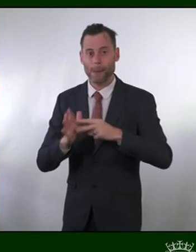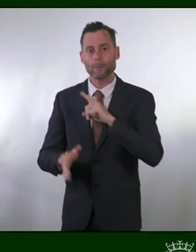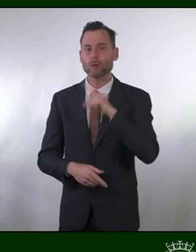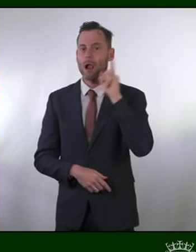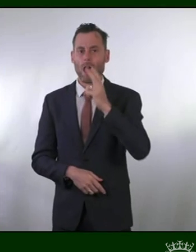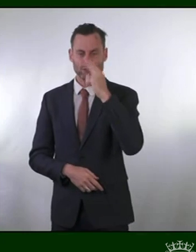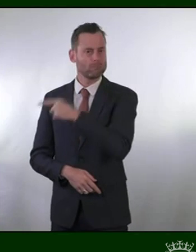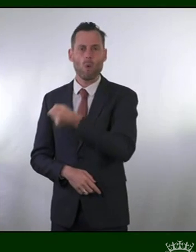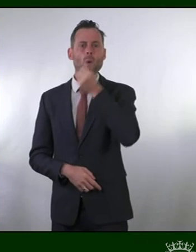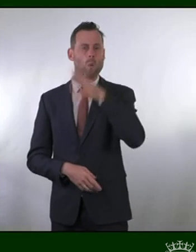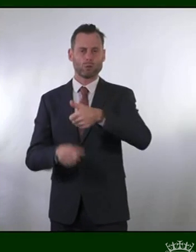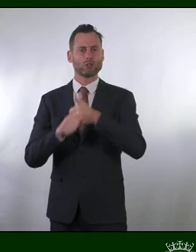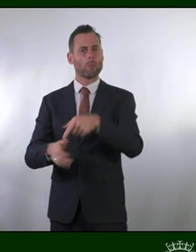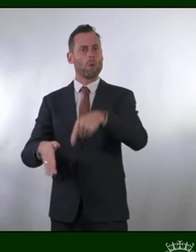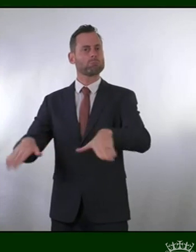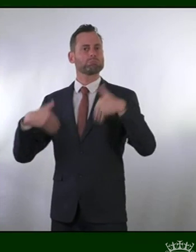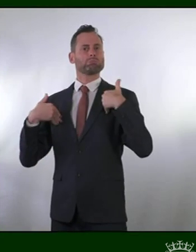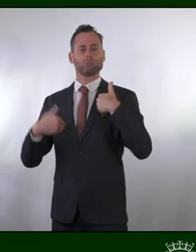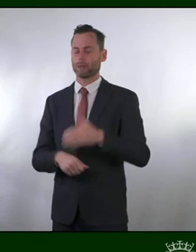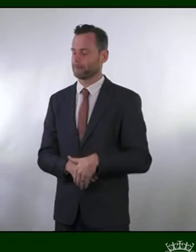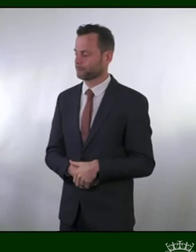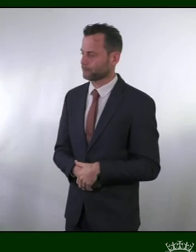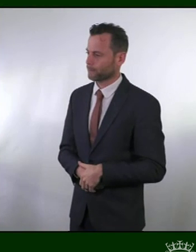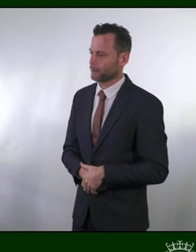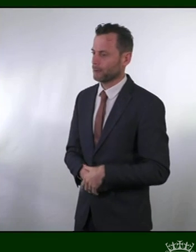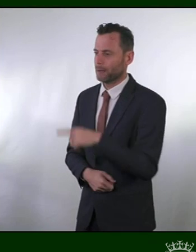I think the Prime Minister is behind the curve again.